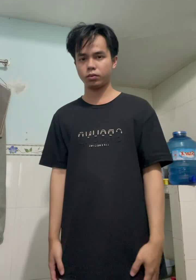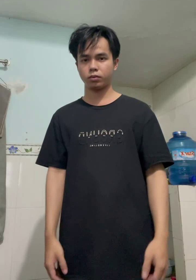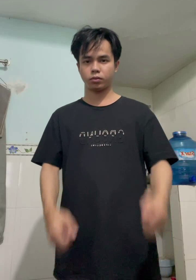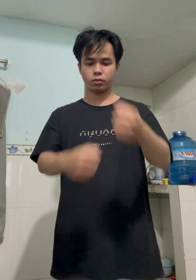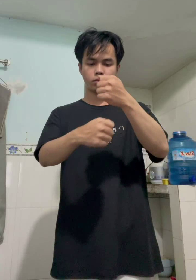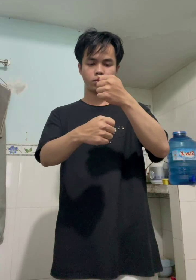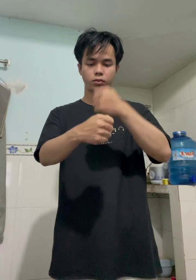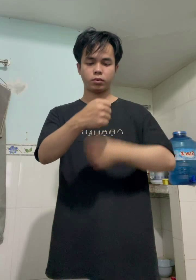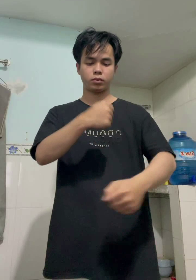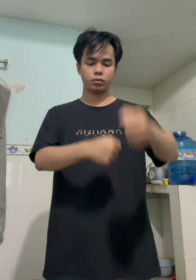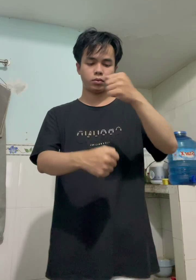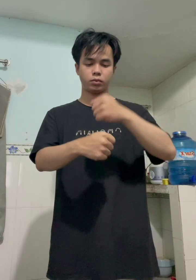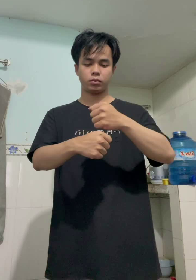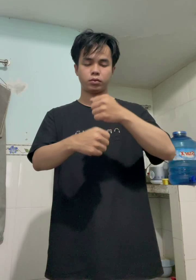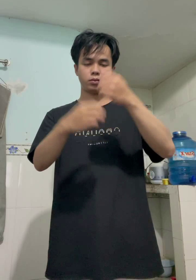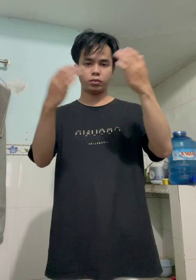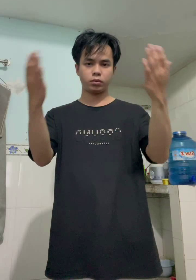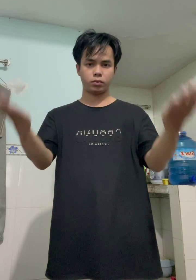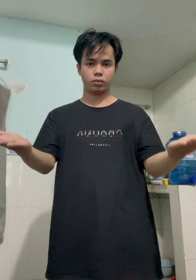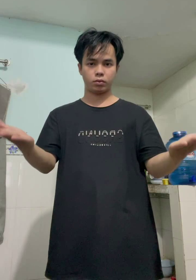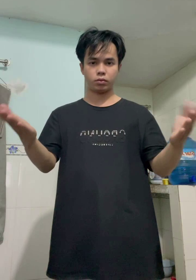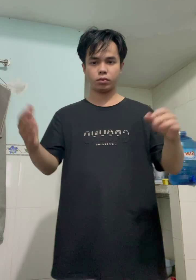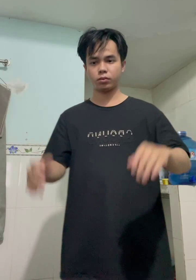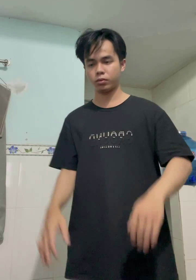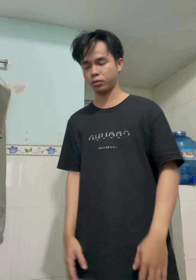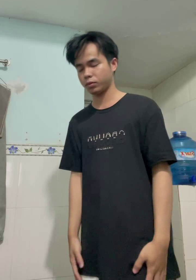nam nay